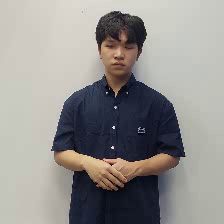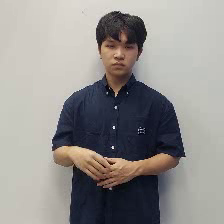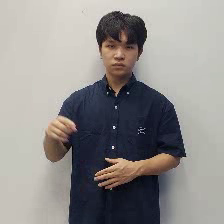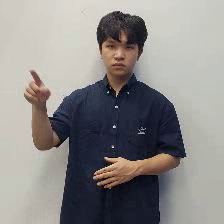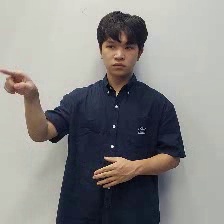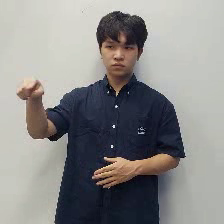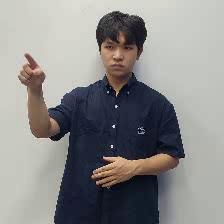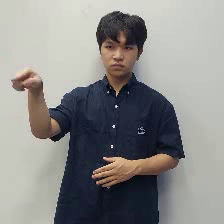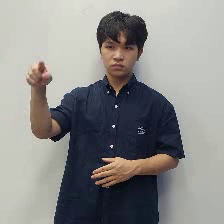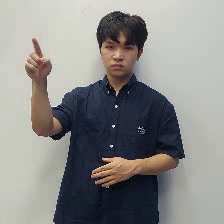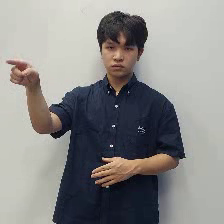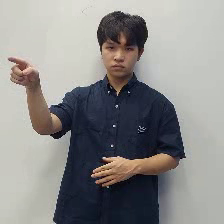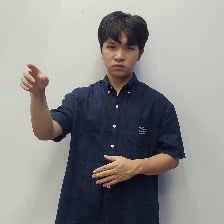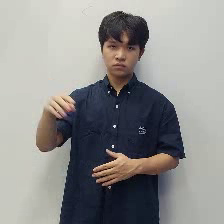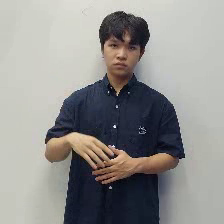Họ